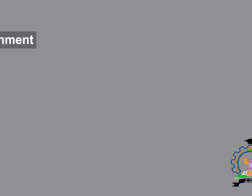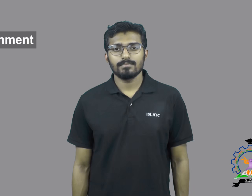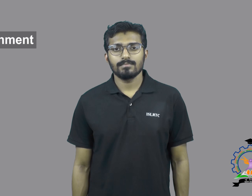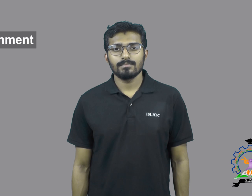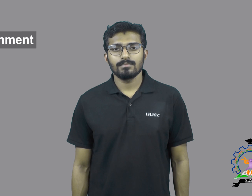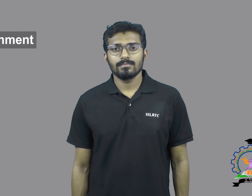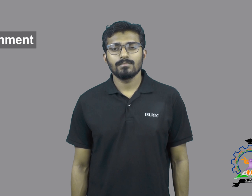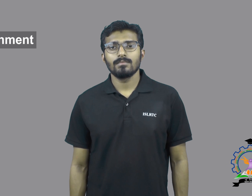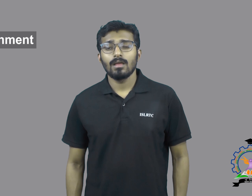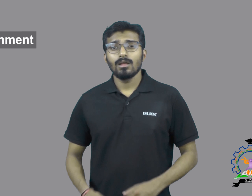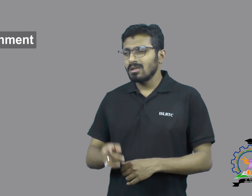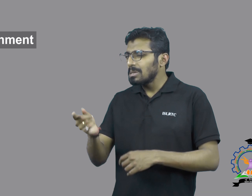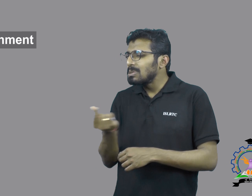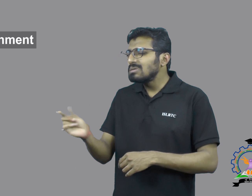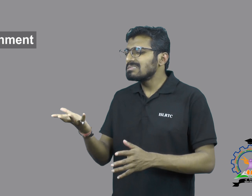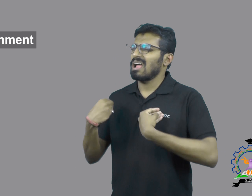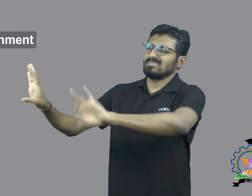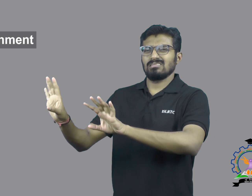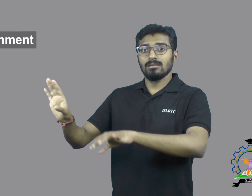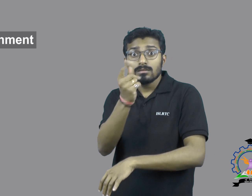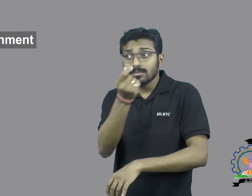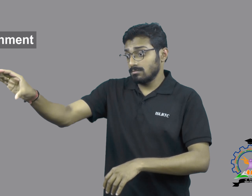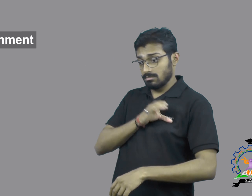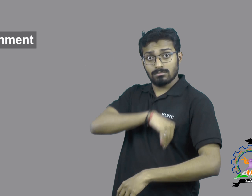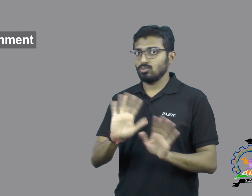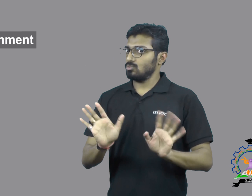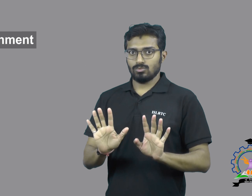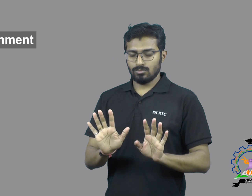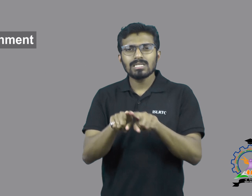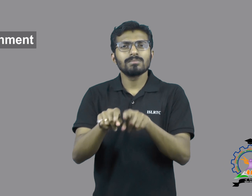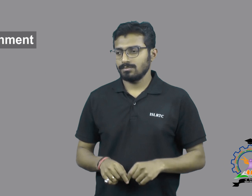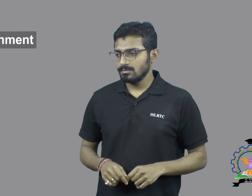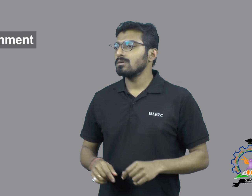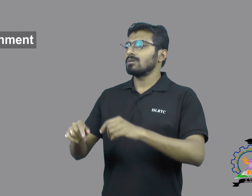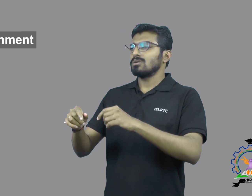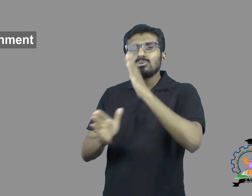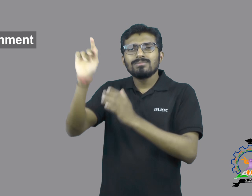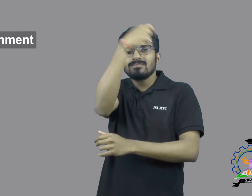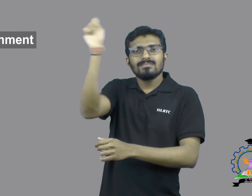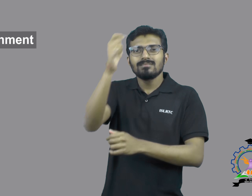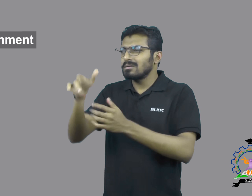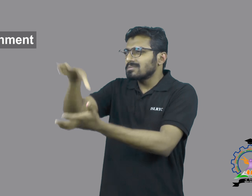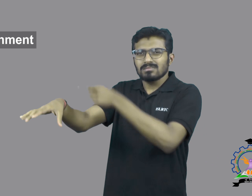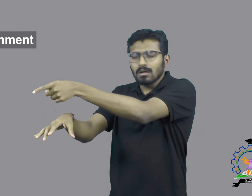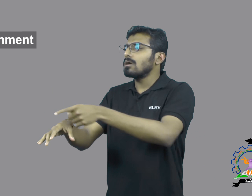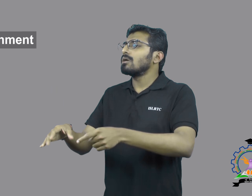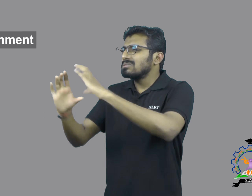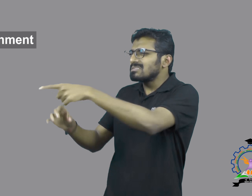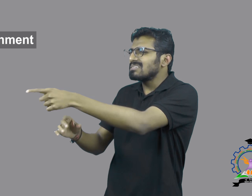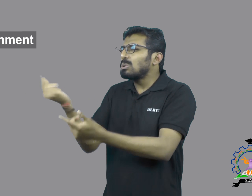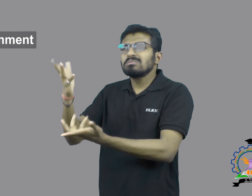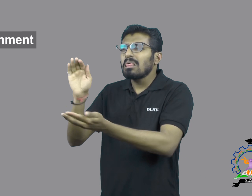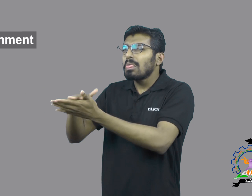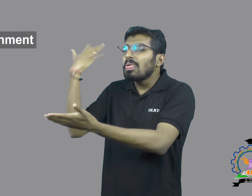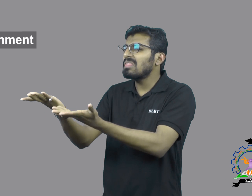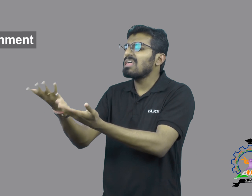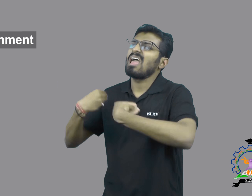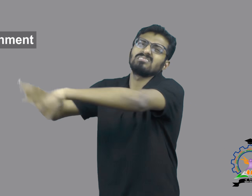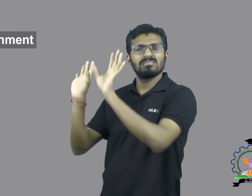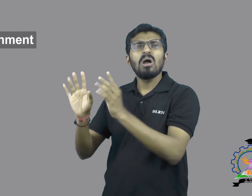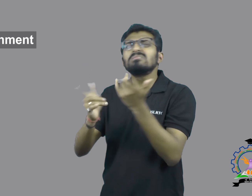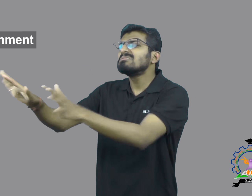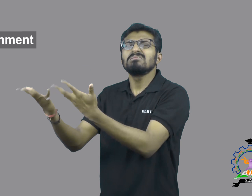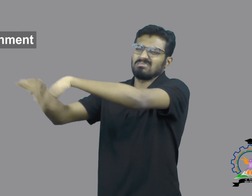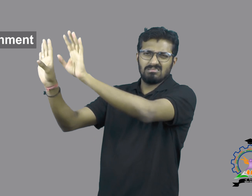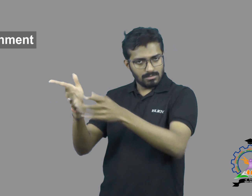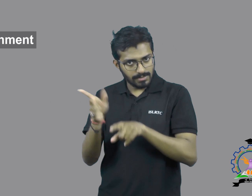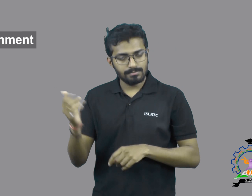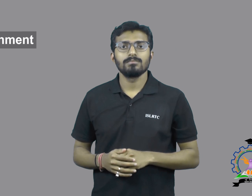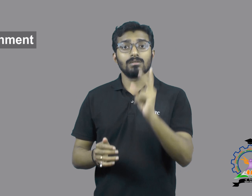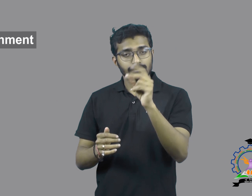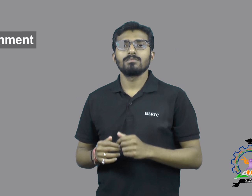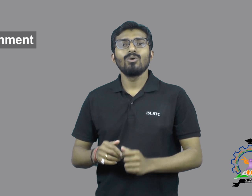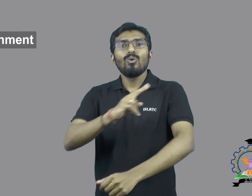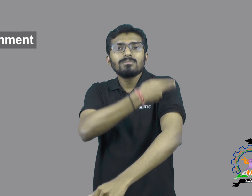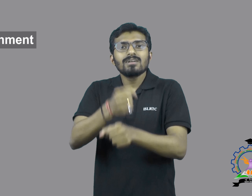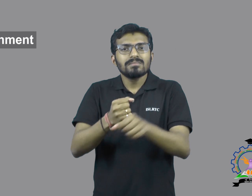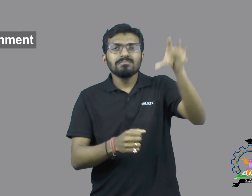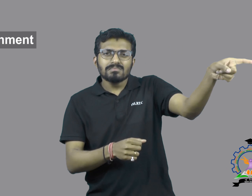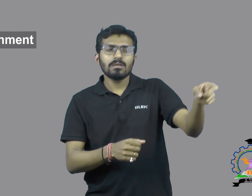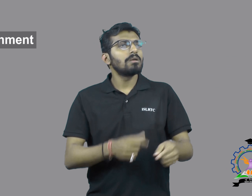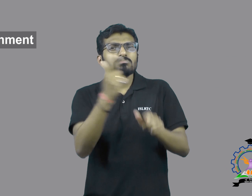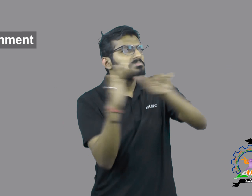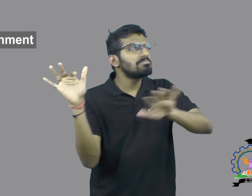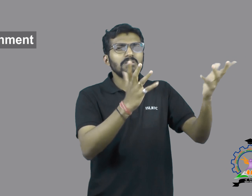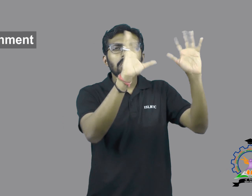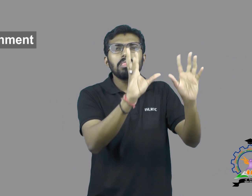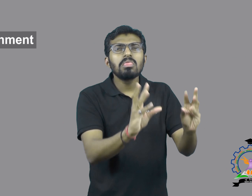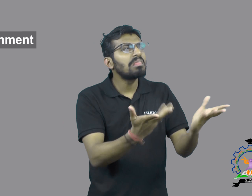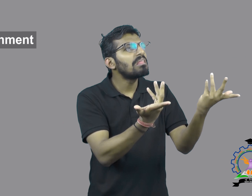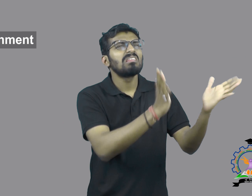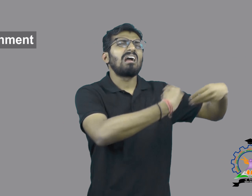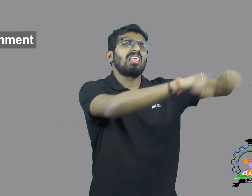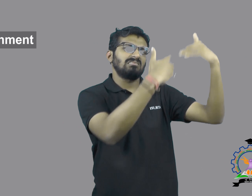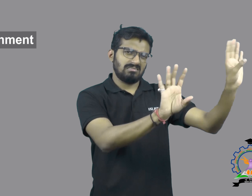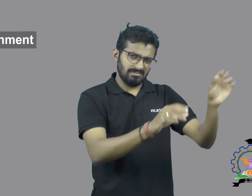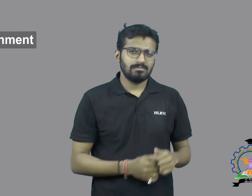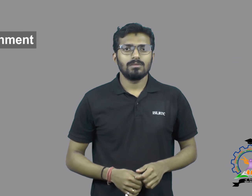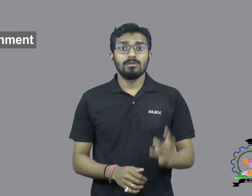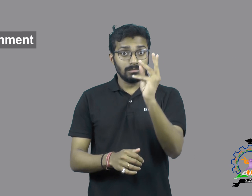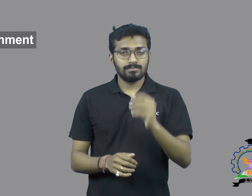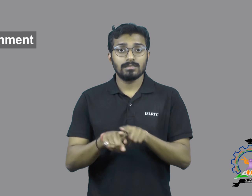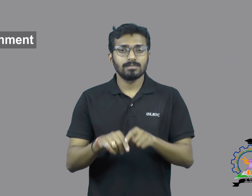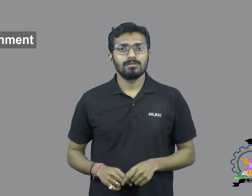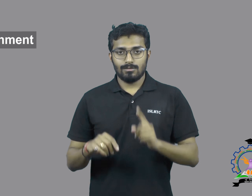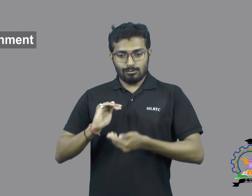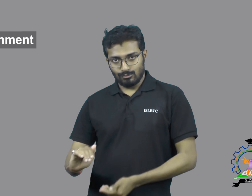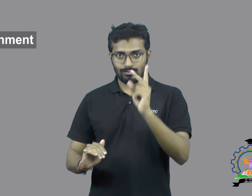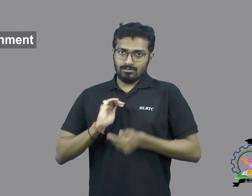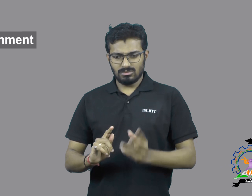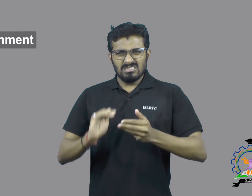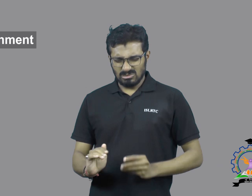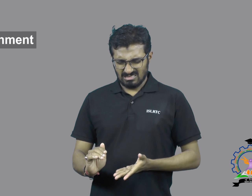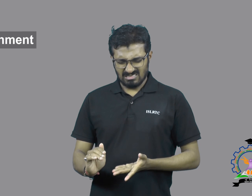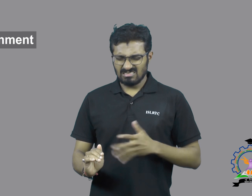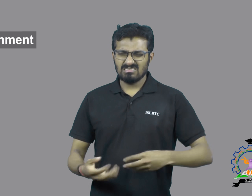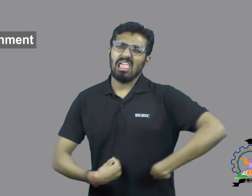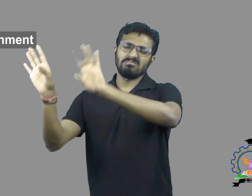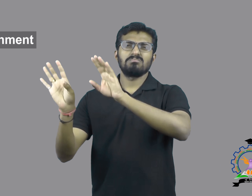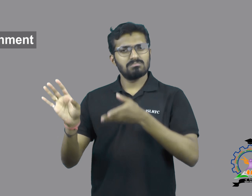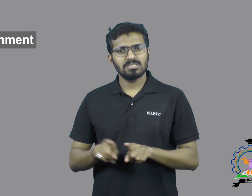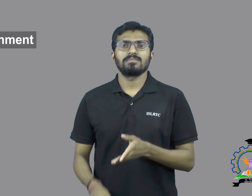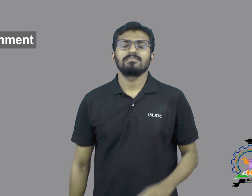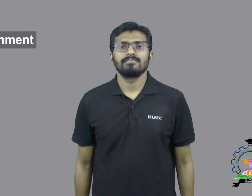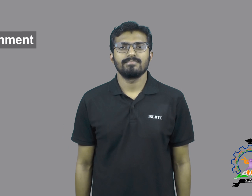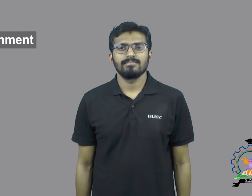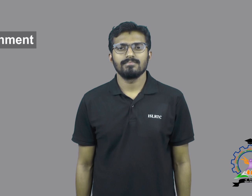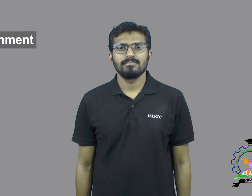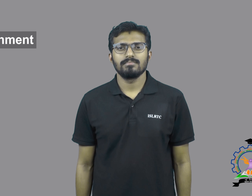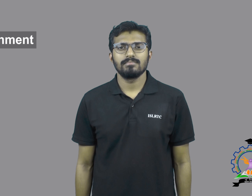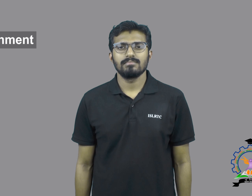Abandonment